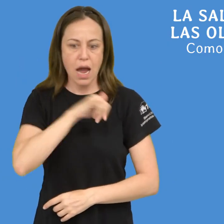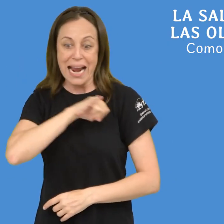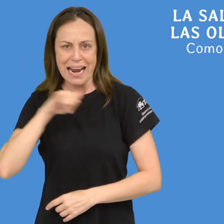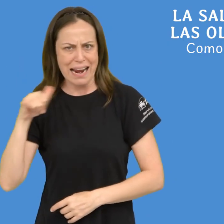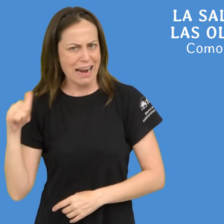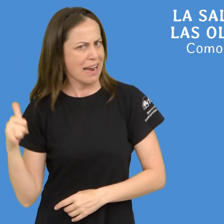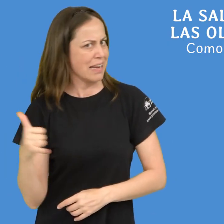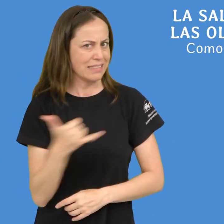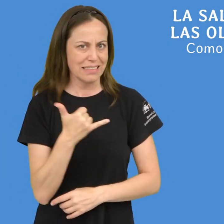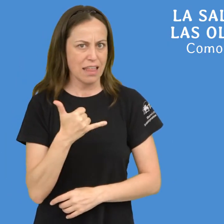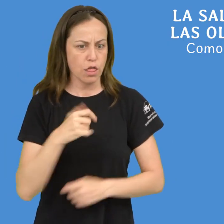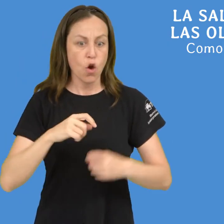cansado